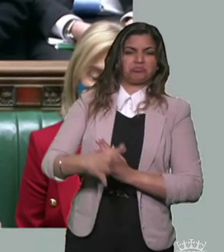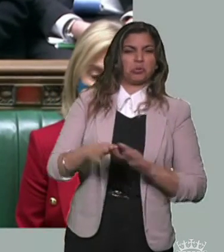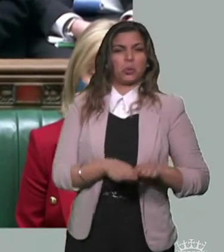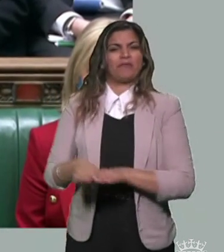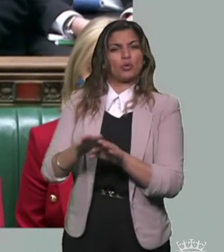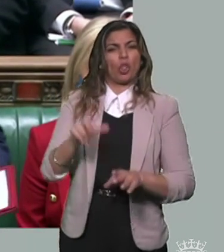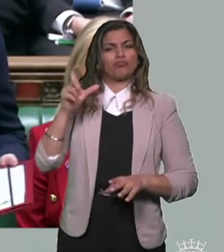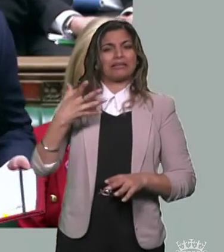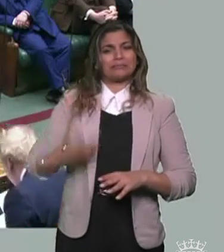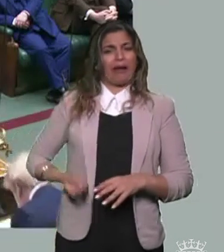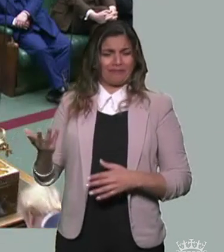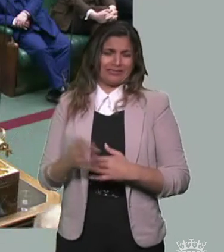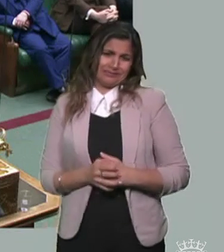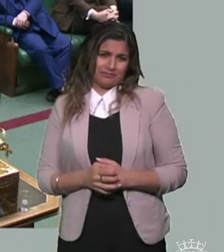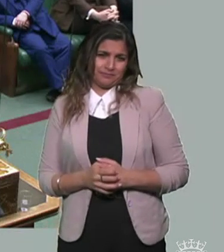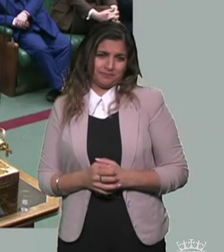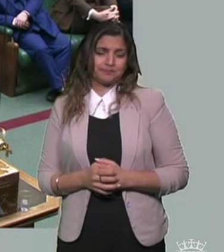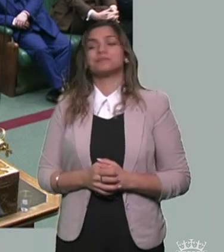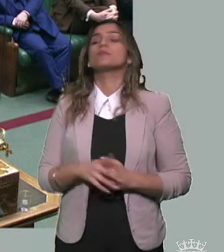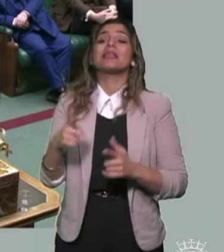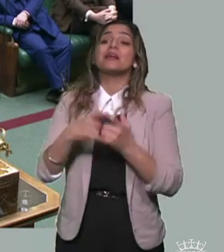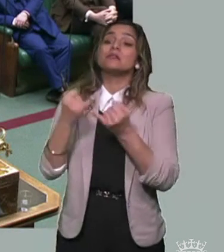That is their policy.